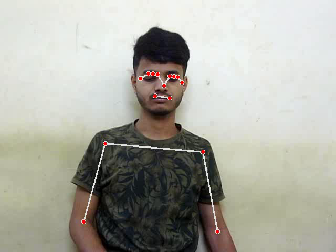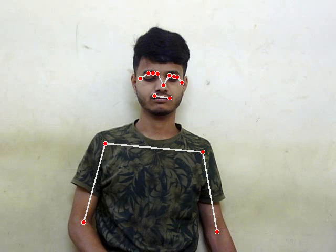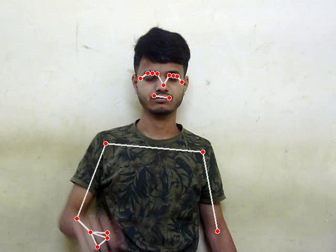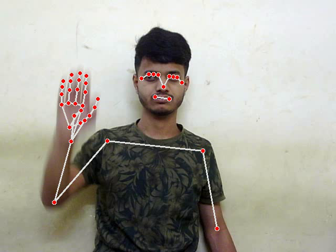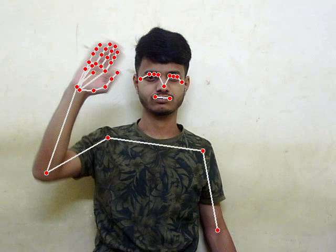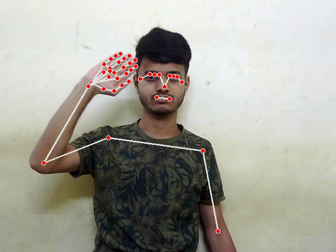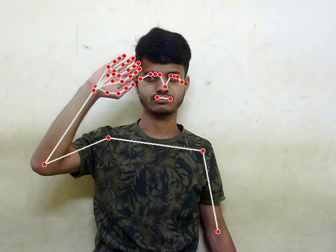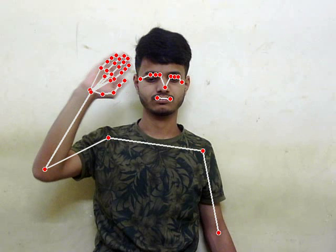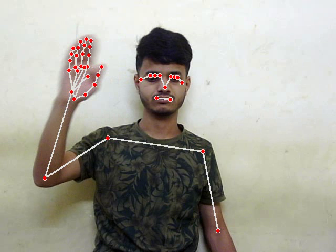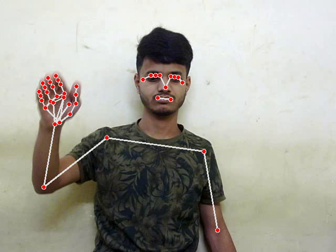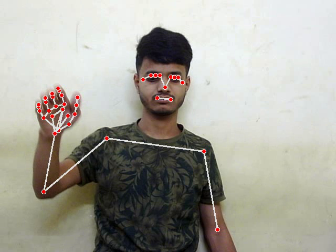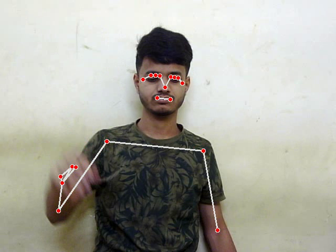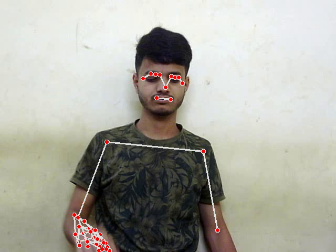hello